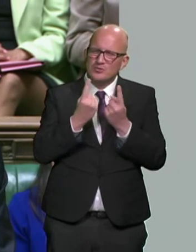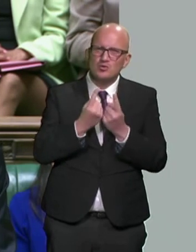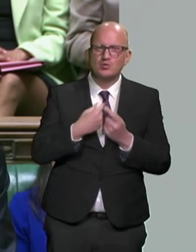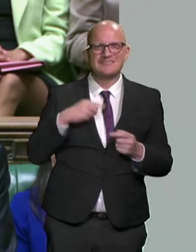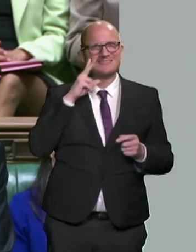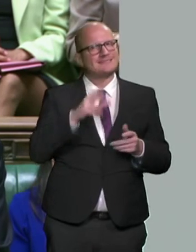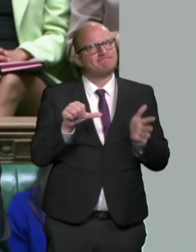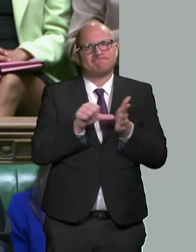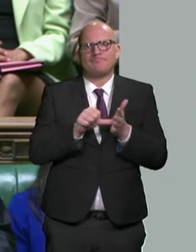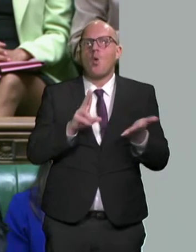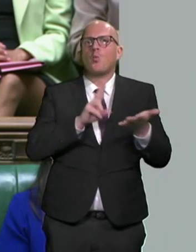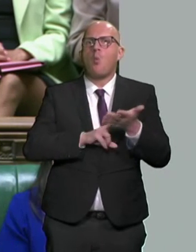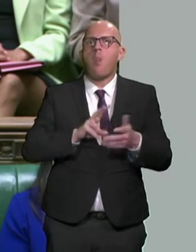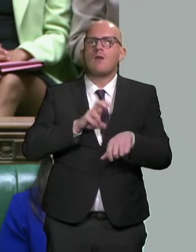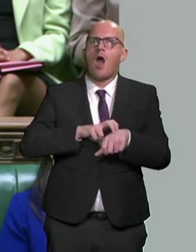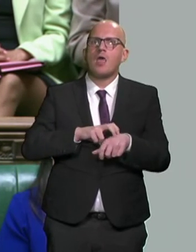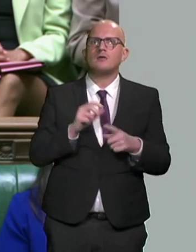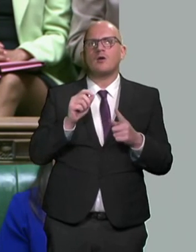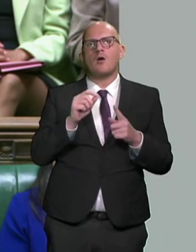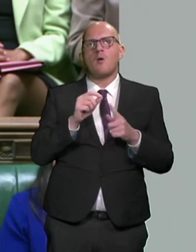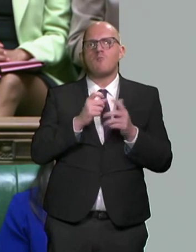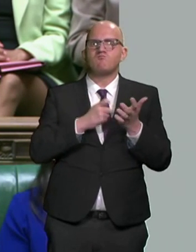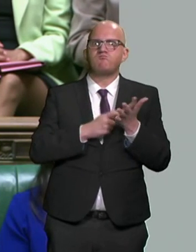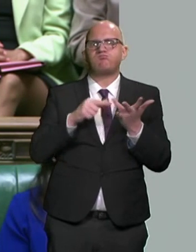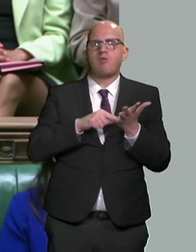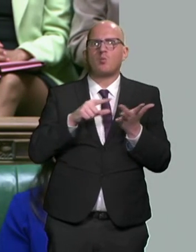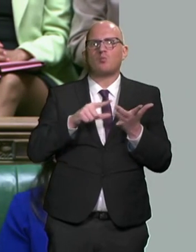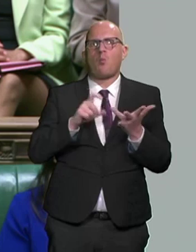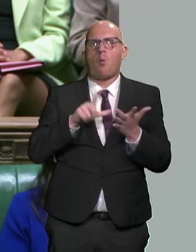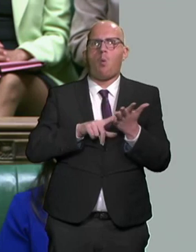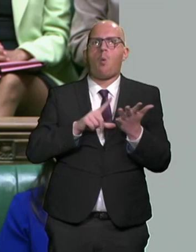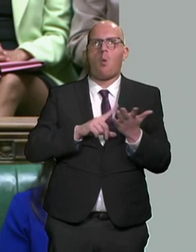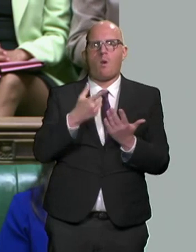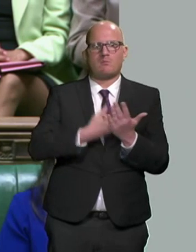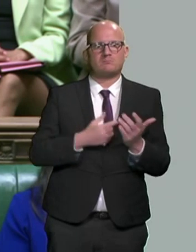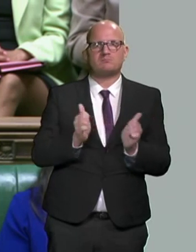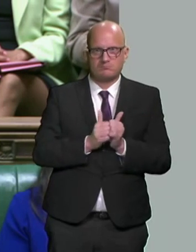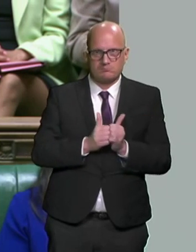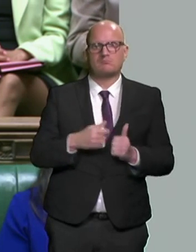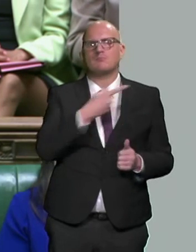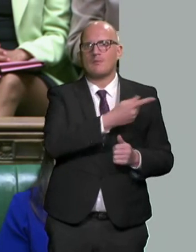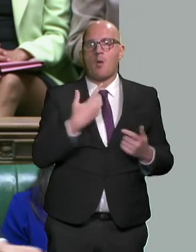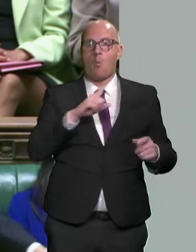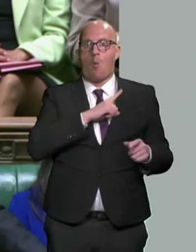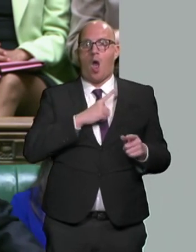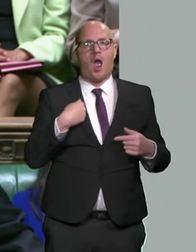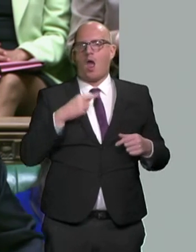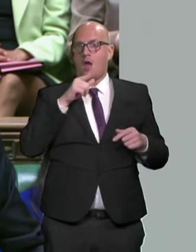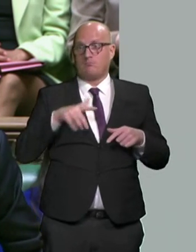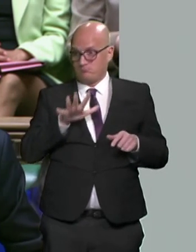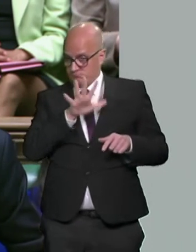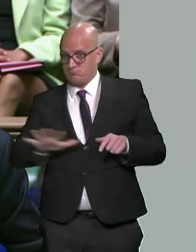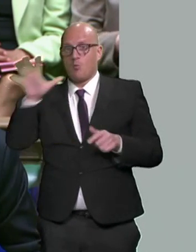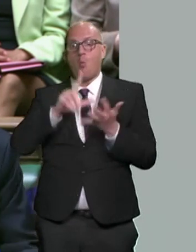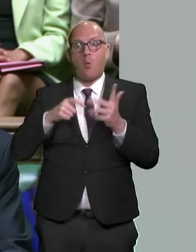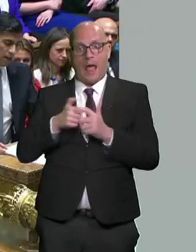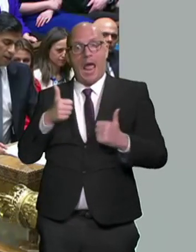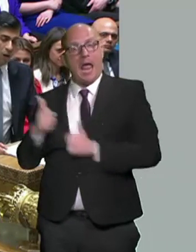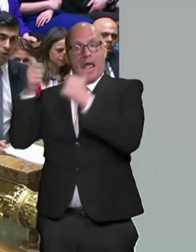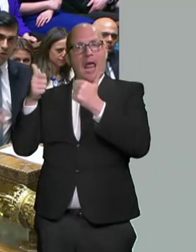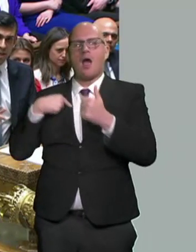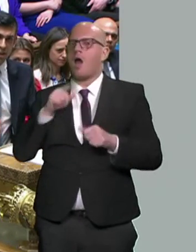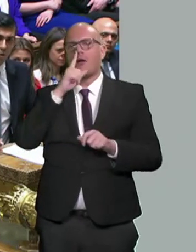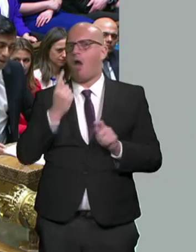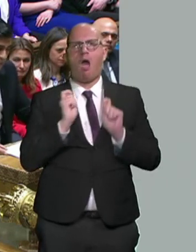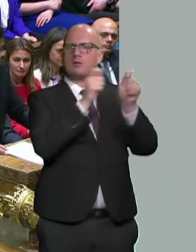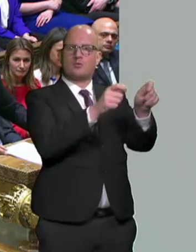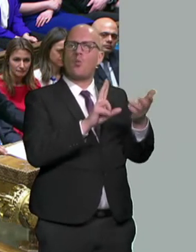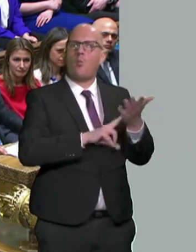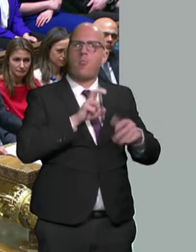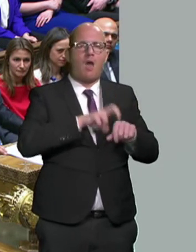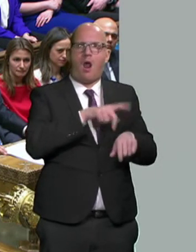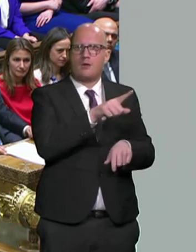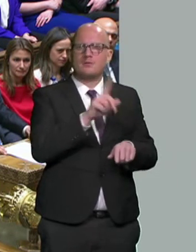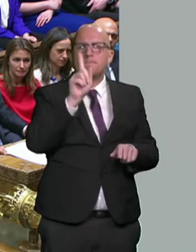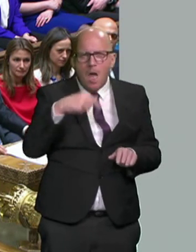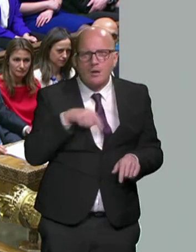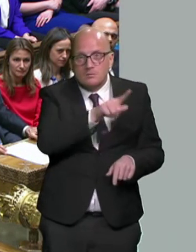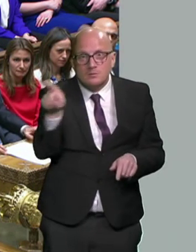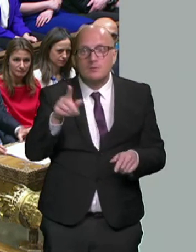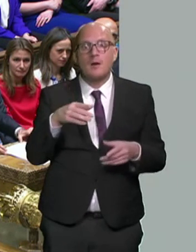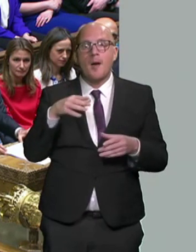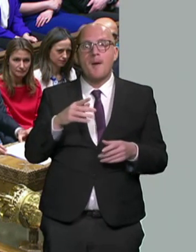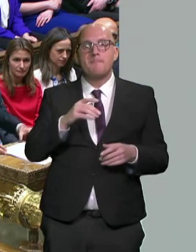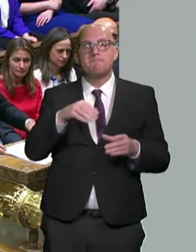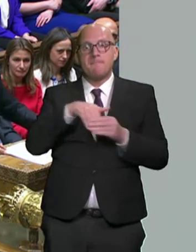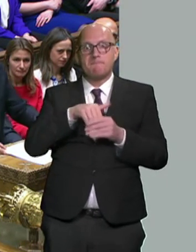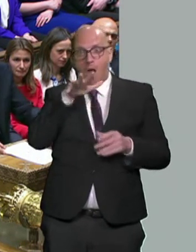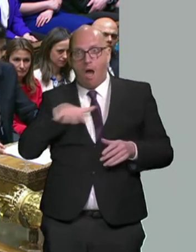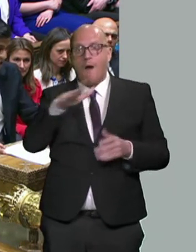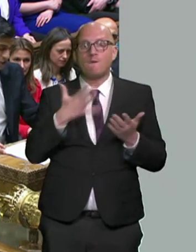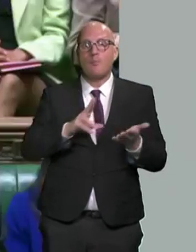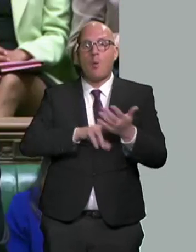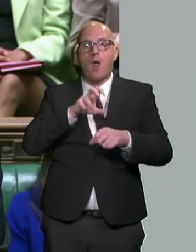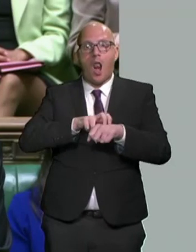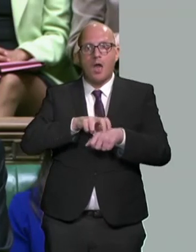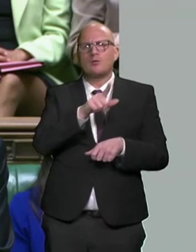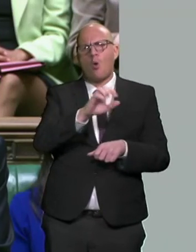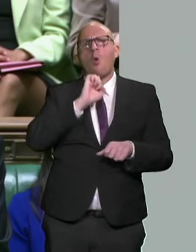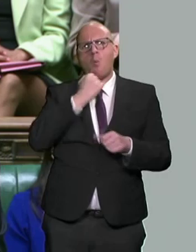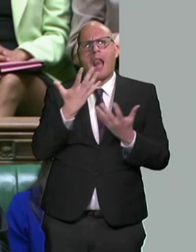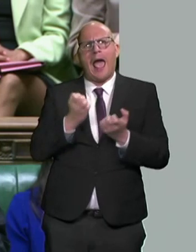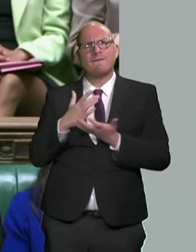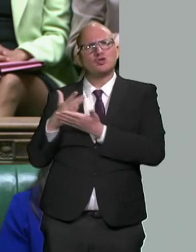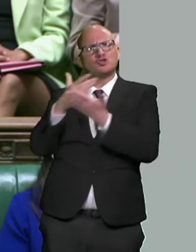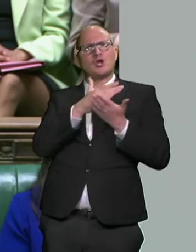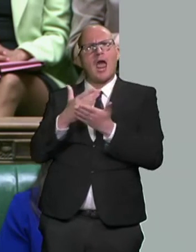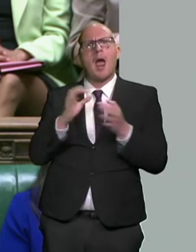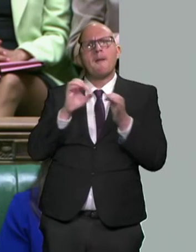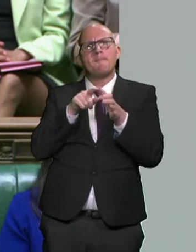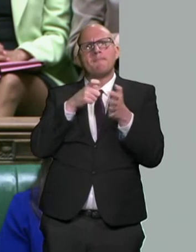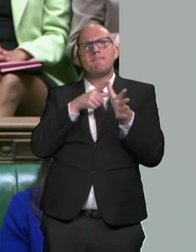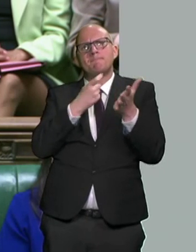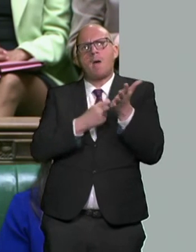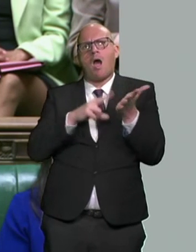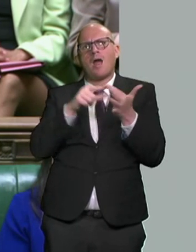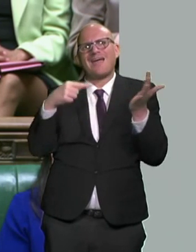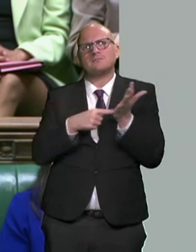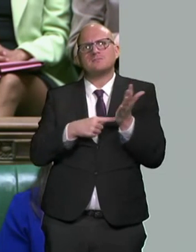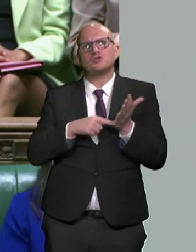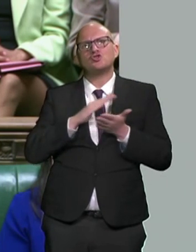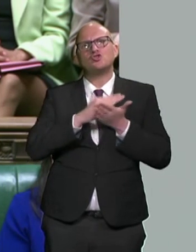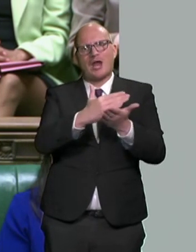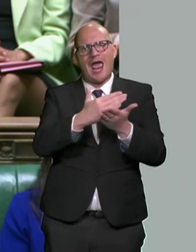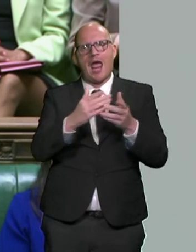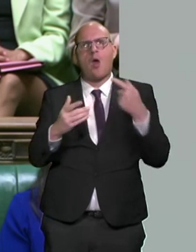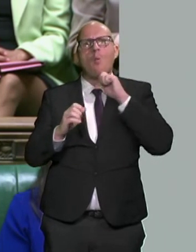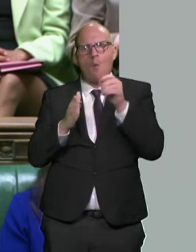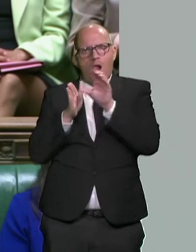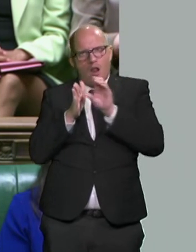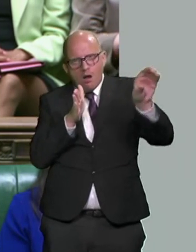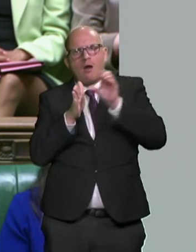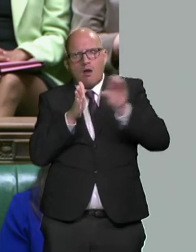We will not immediately be able to apply it to Northern Ireland, but we will be raising it with the Commission as a matter of urgency, and I want to reassure Members from Northern Ireland that the Executive will receive a Barnett share of the value of the relief until it can be introduced UK-wide.